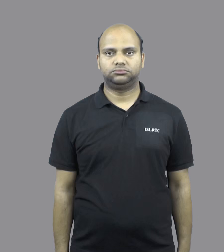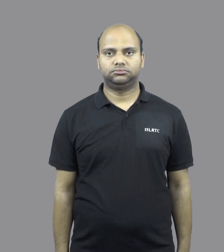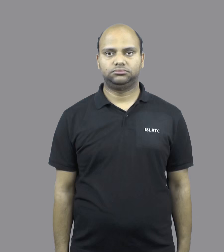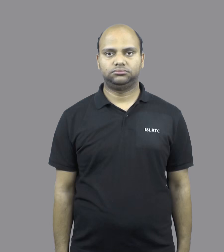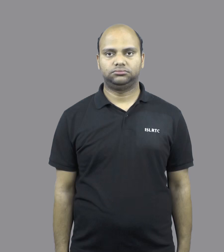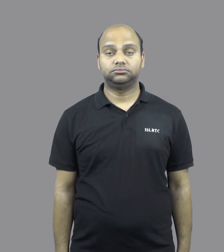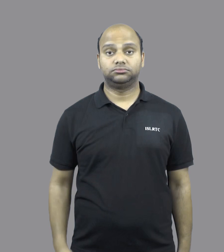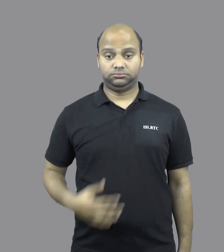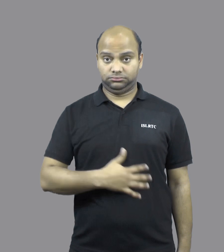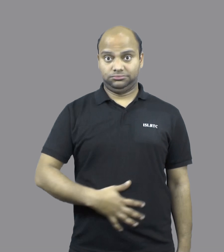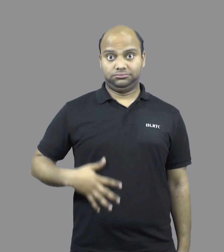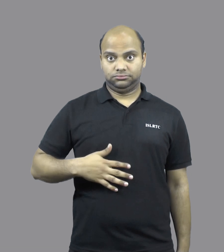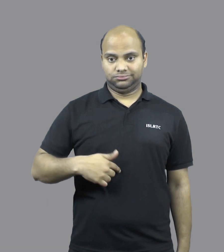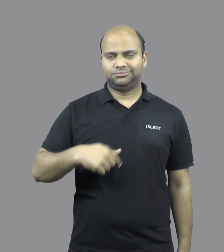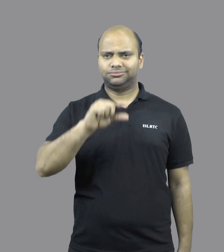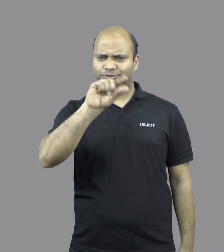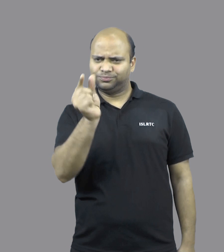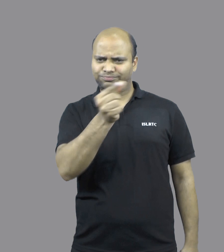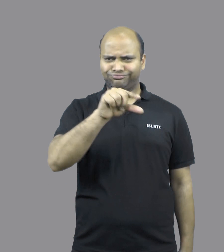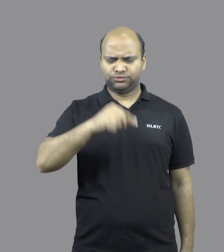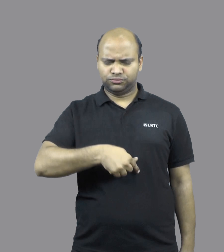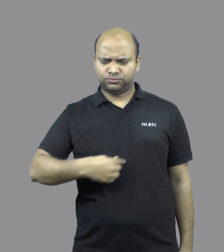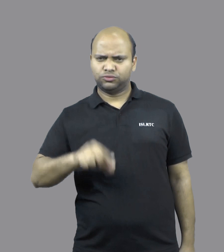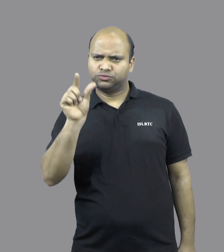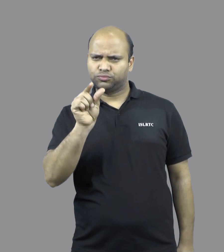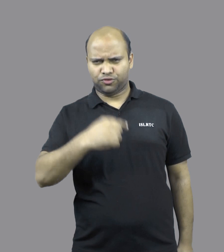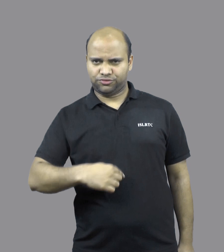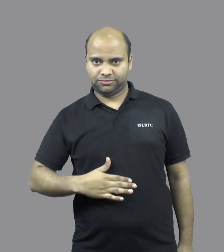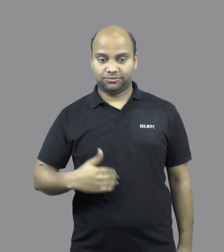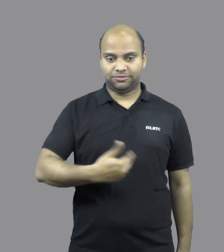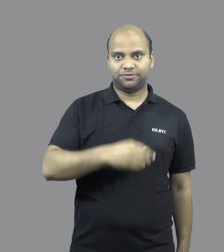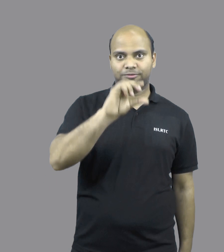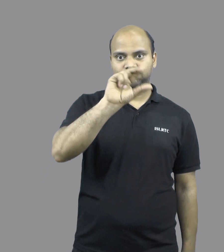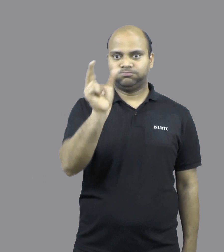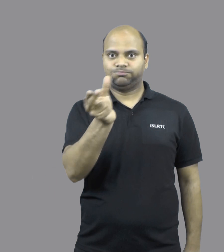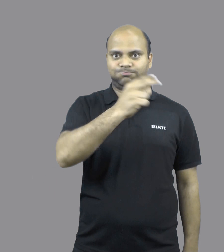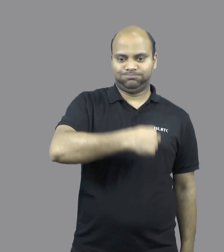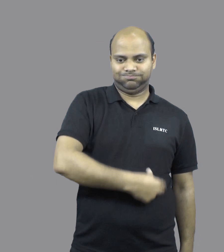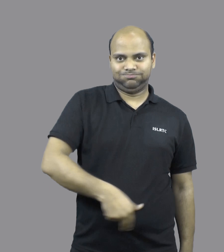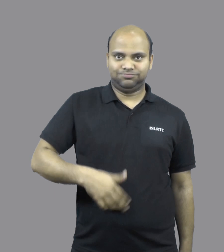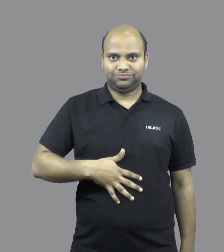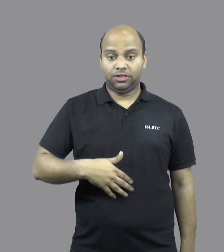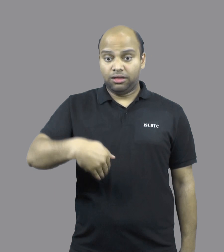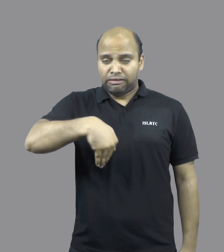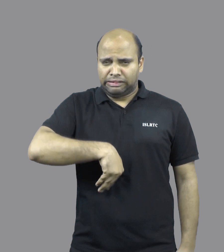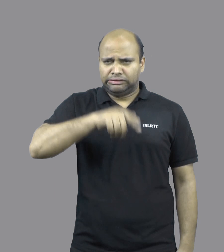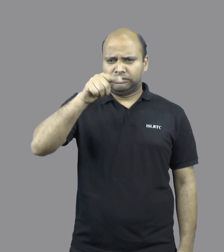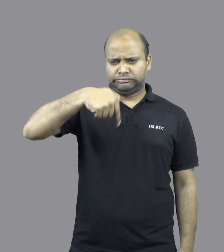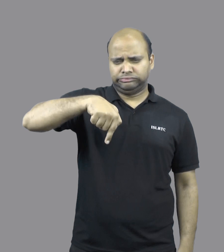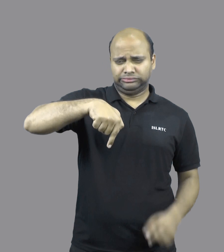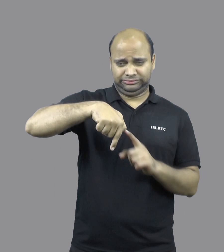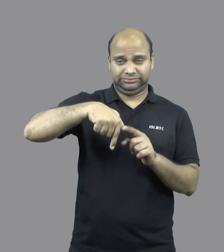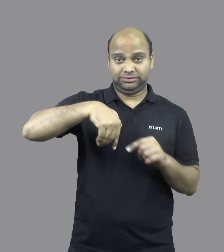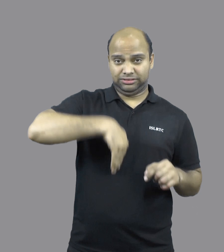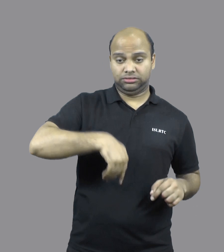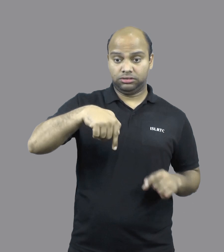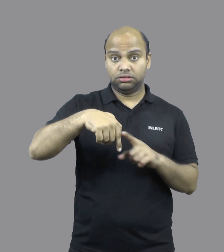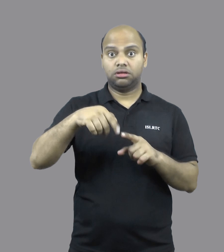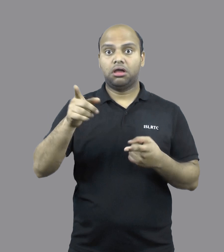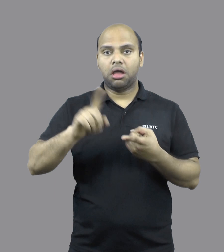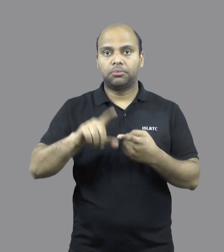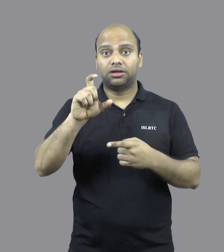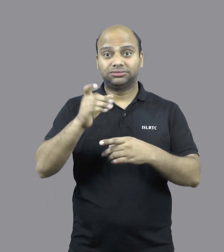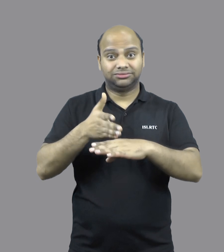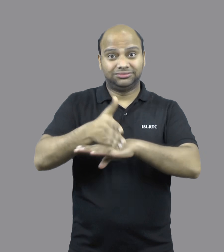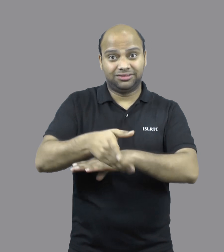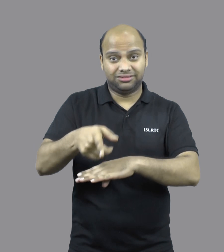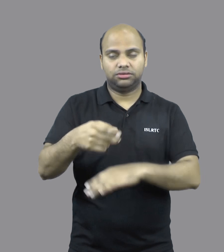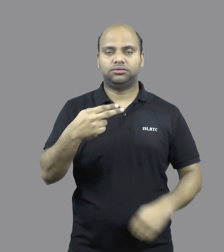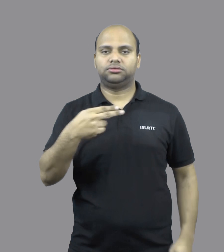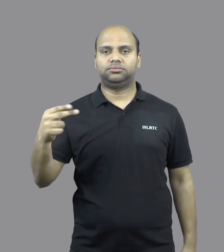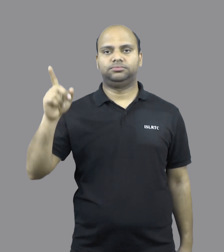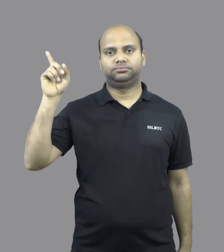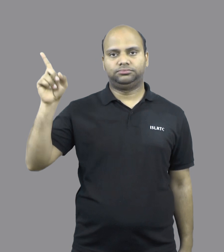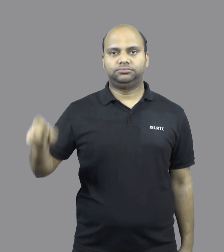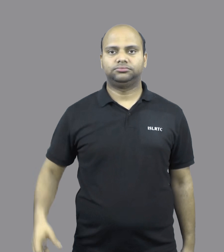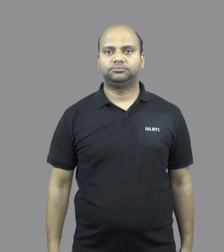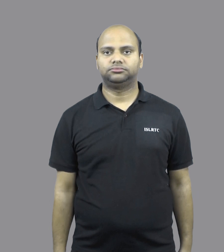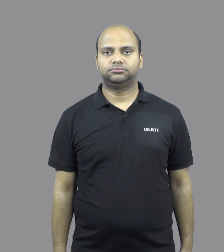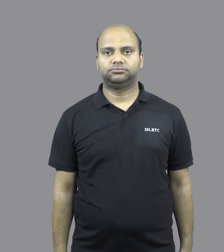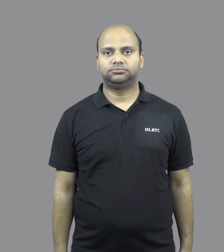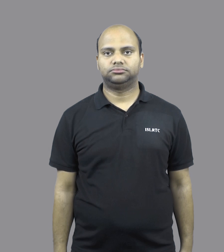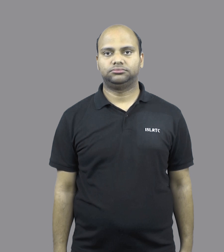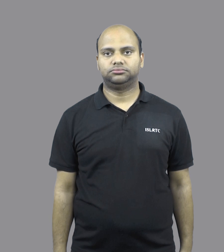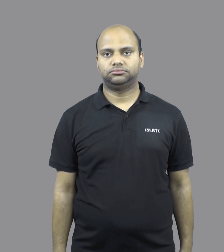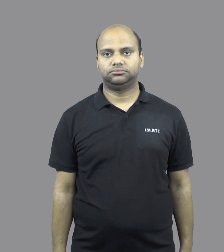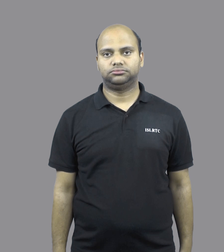Appendix Cancer